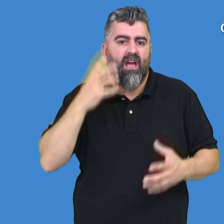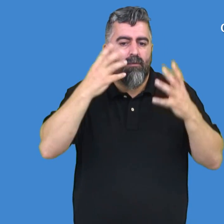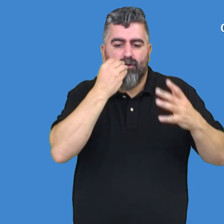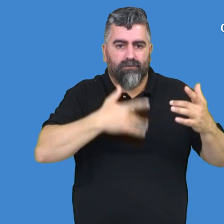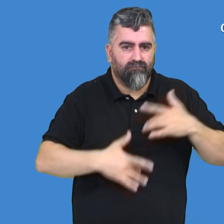comer